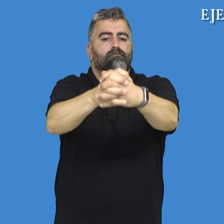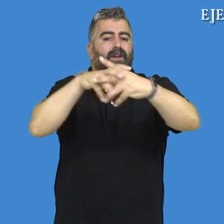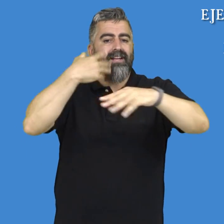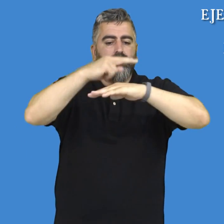hasta